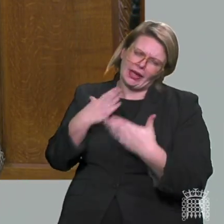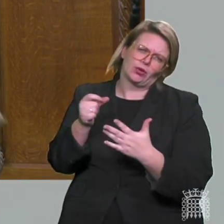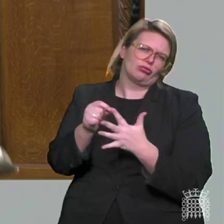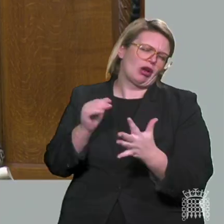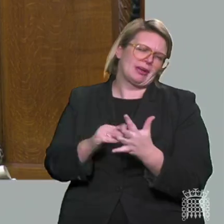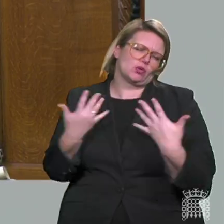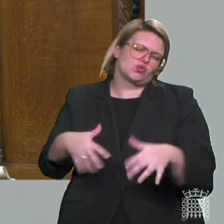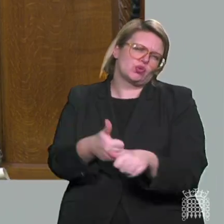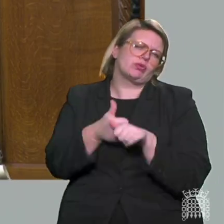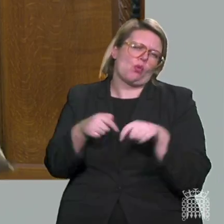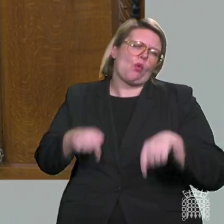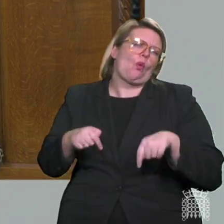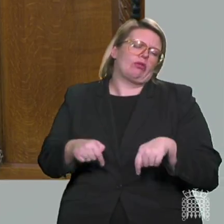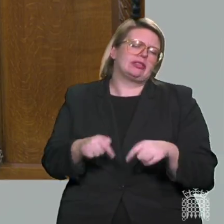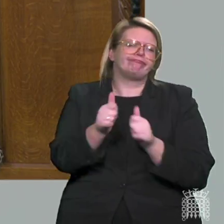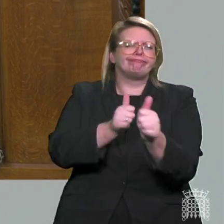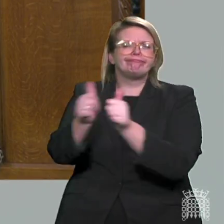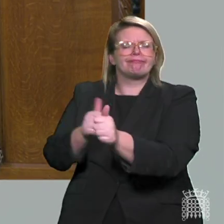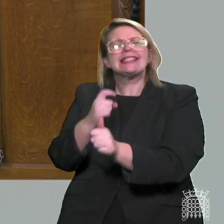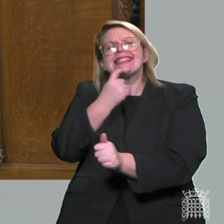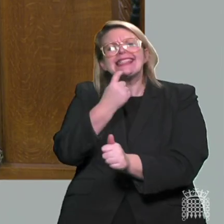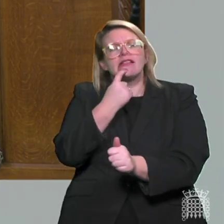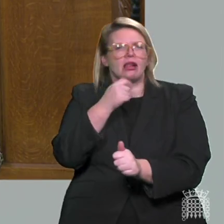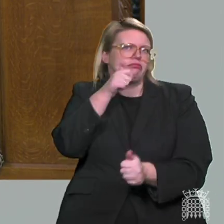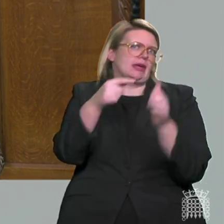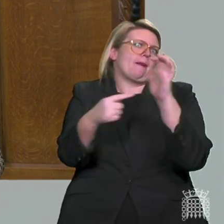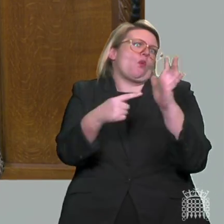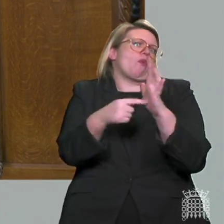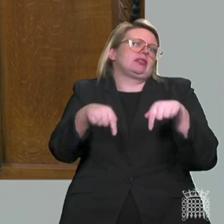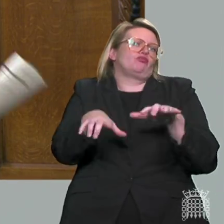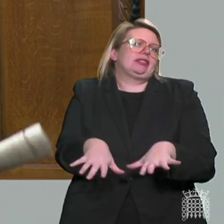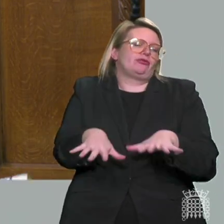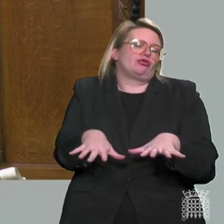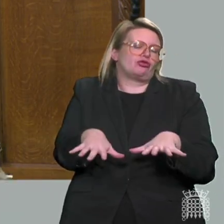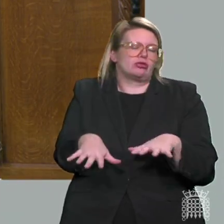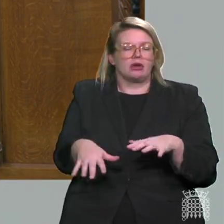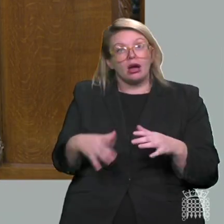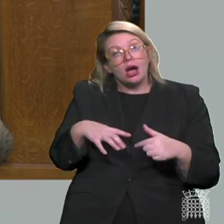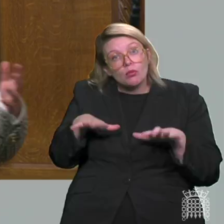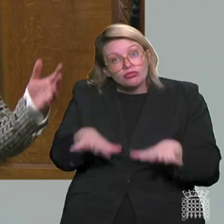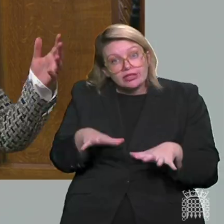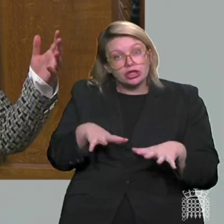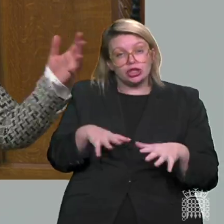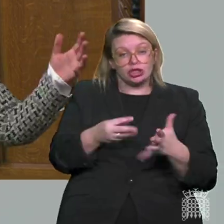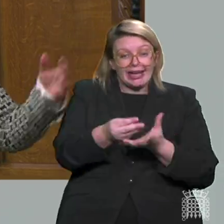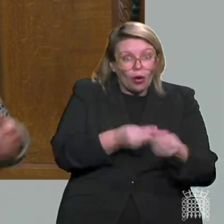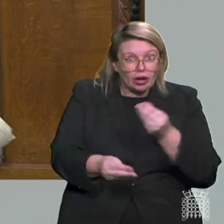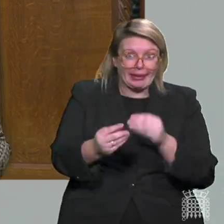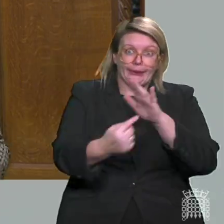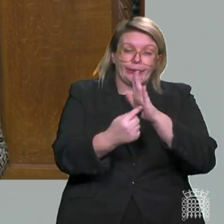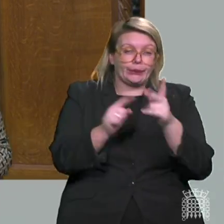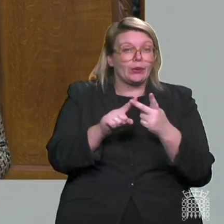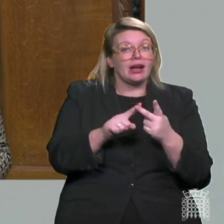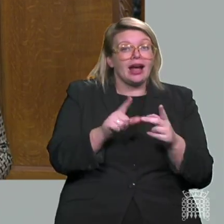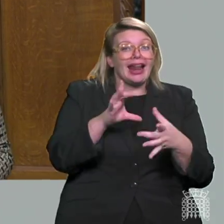He will know that steel is a vital strategic industry that is essential for everything we do, from defence to growth.